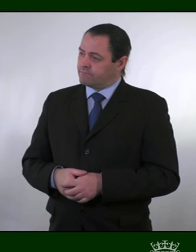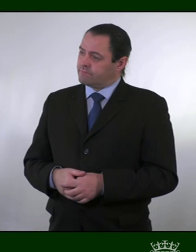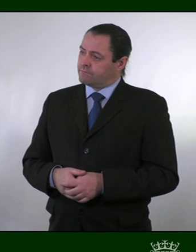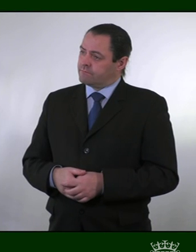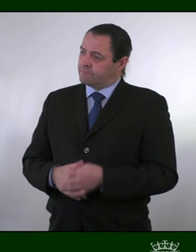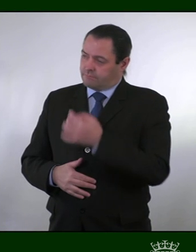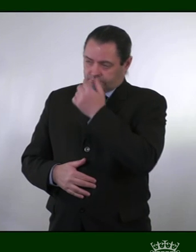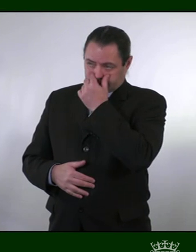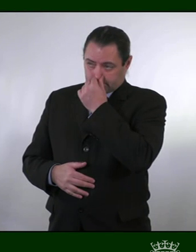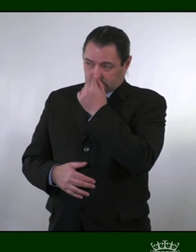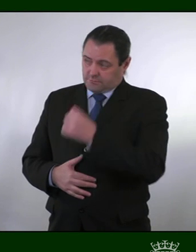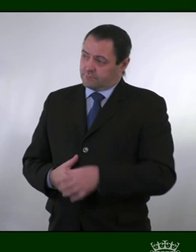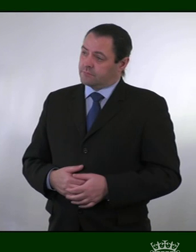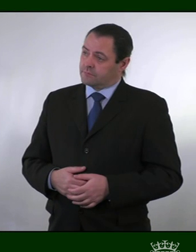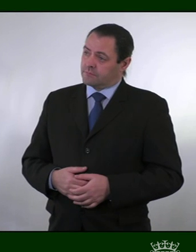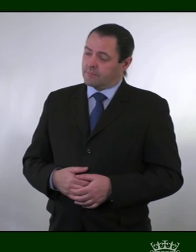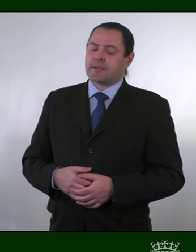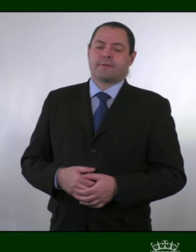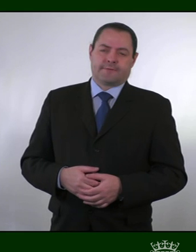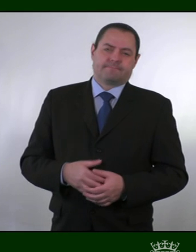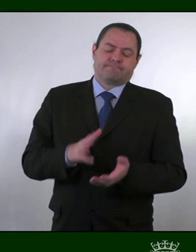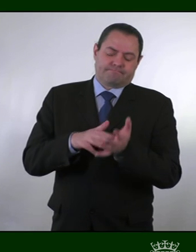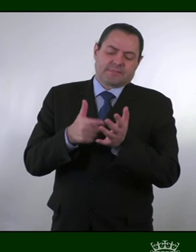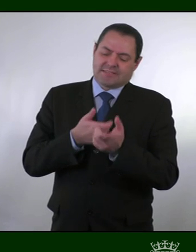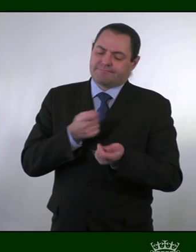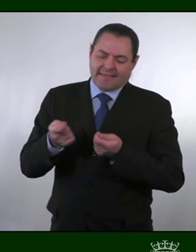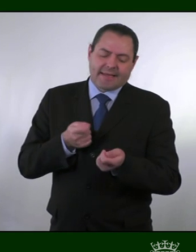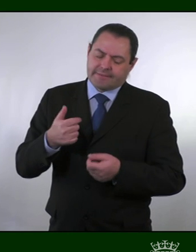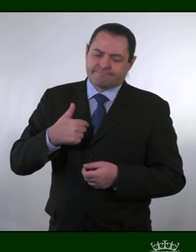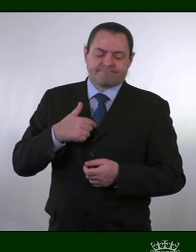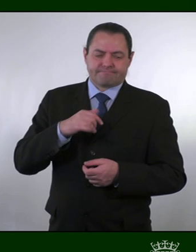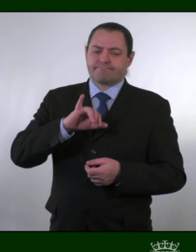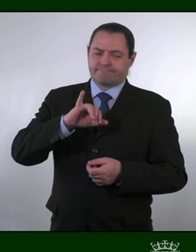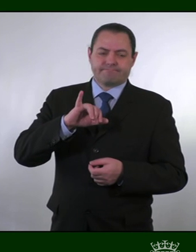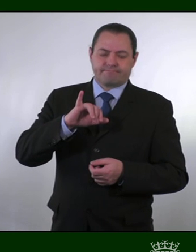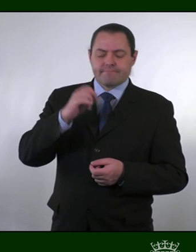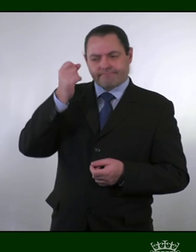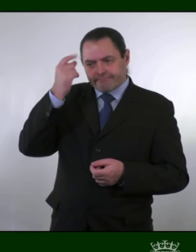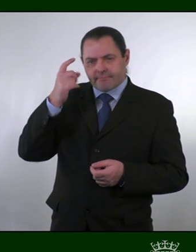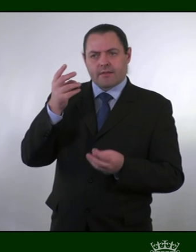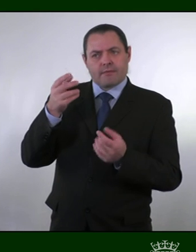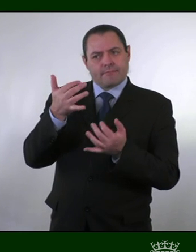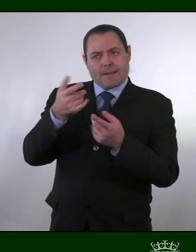I have deep sympathies with people who face this problem.